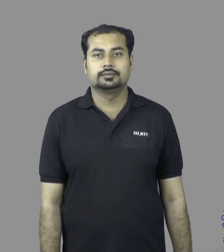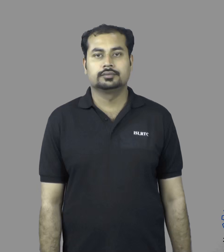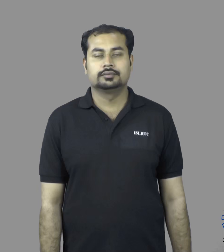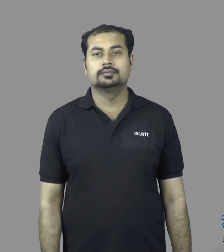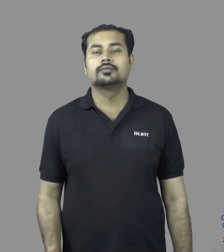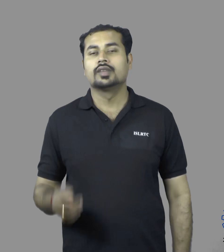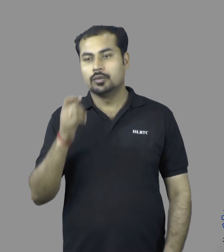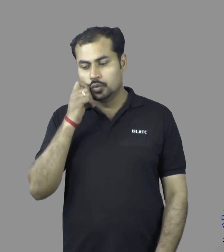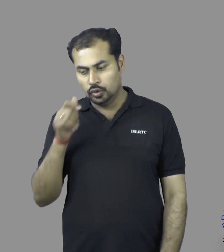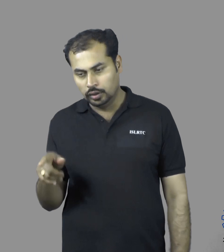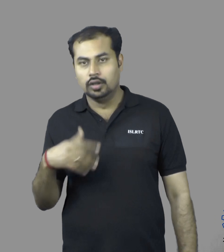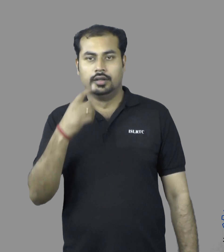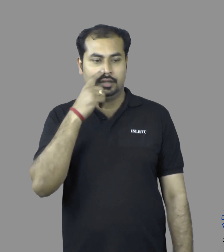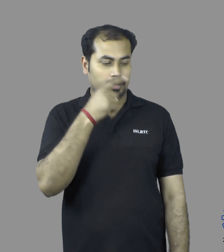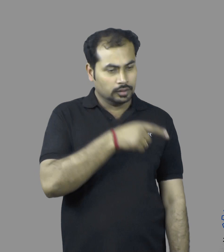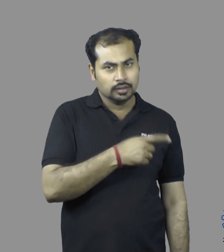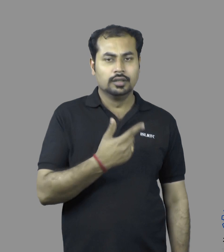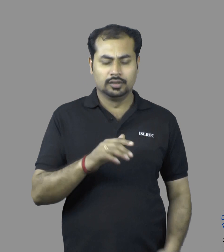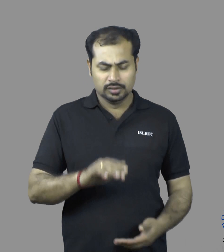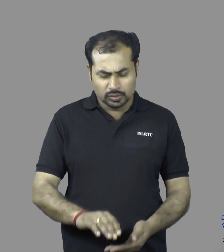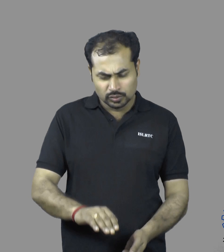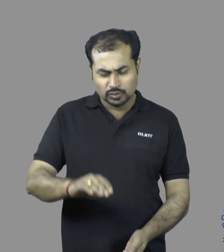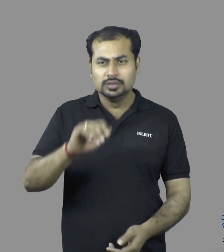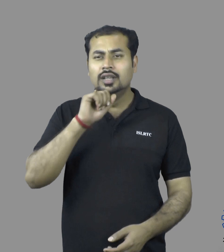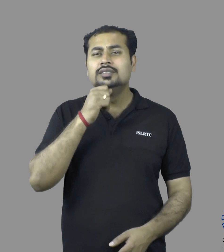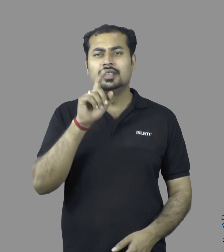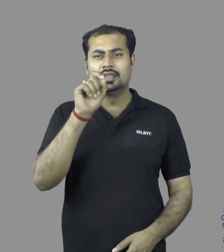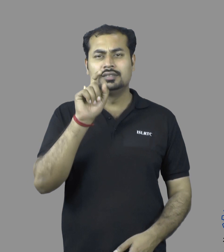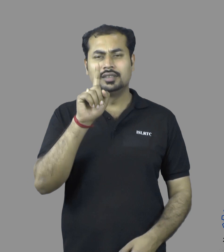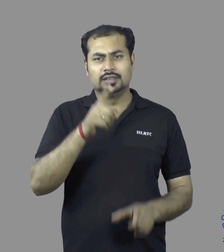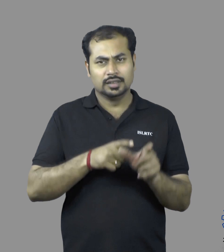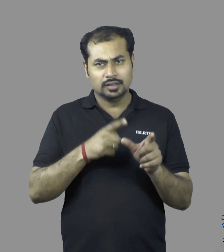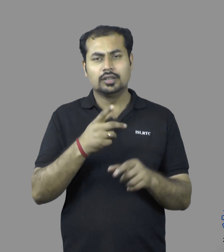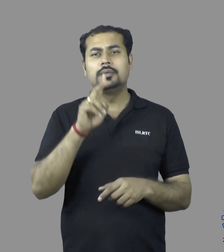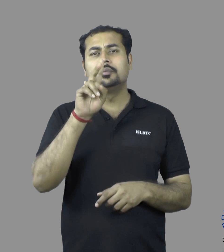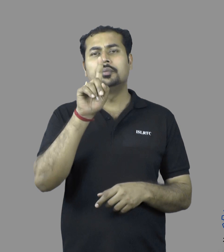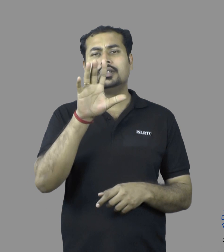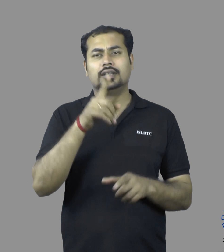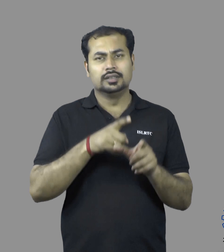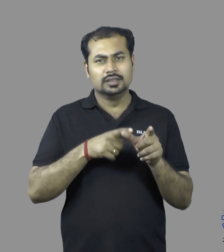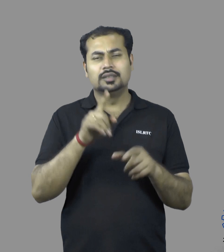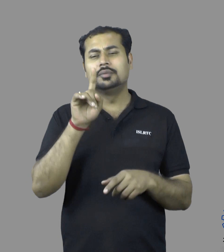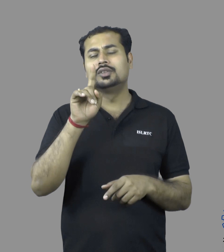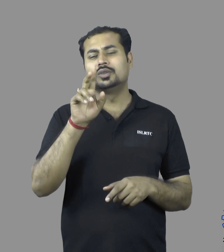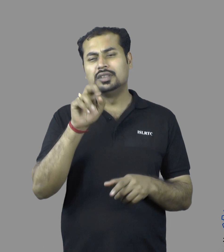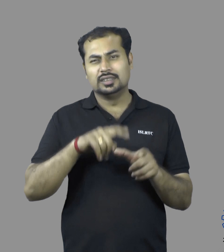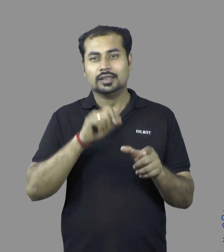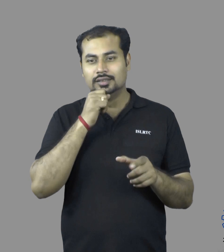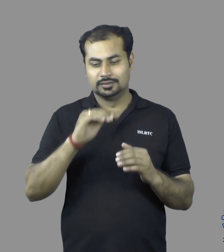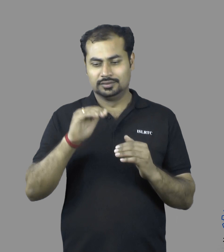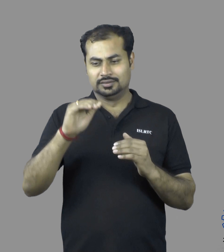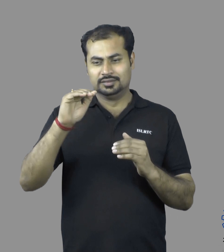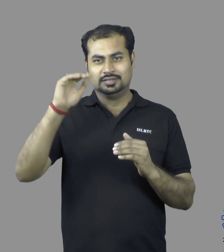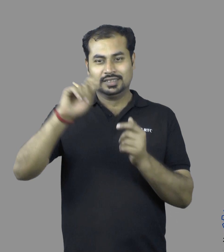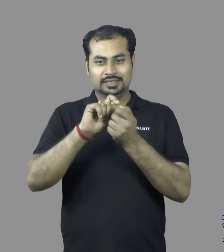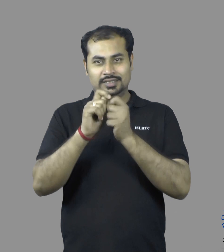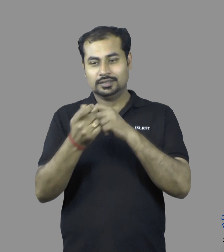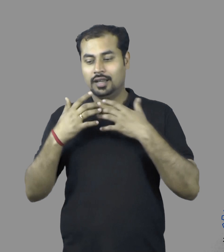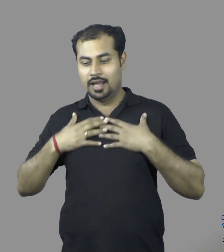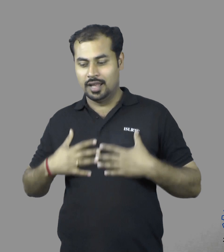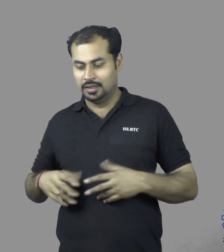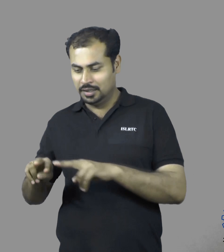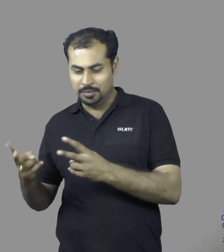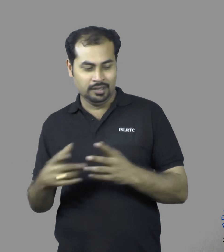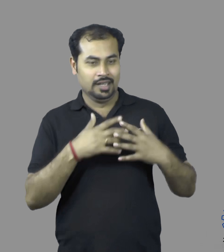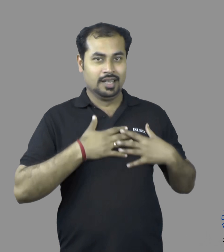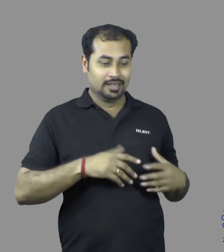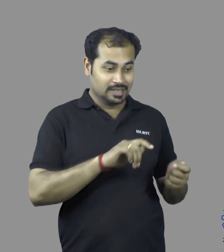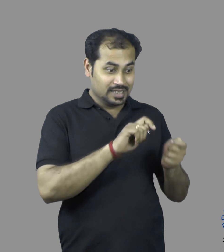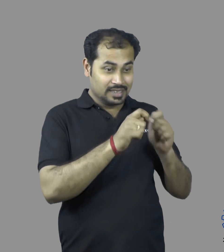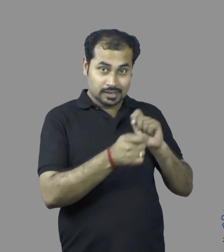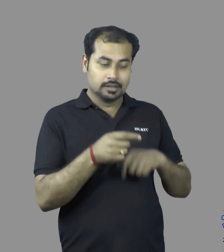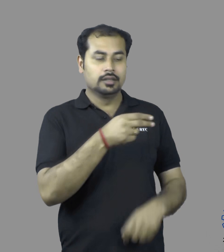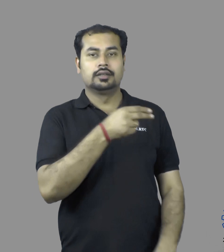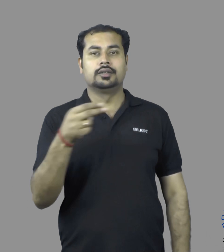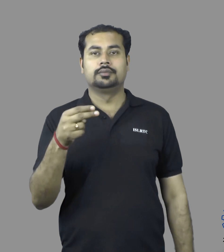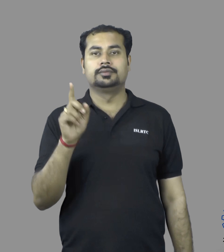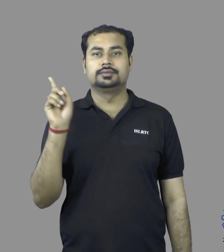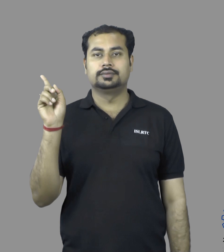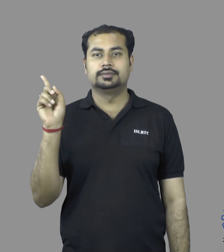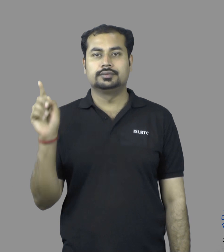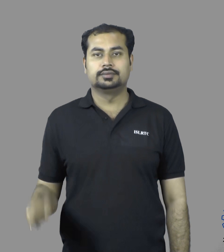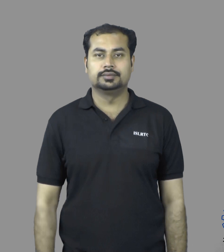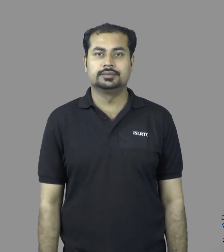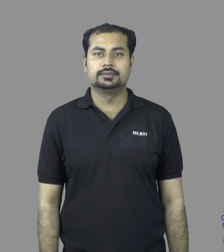Puberty